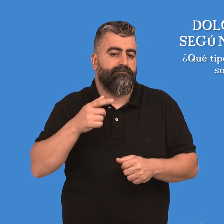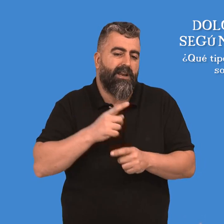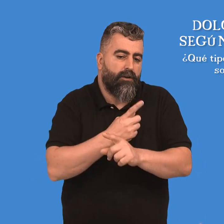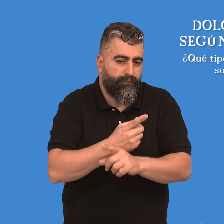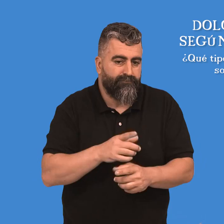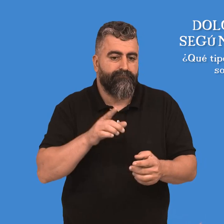nervioso